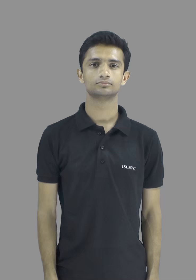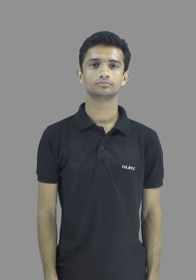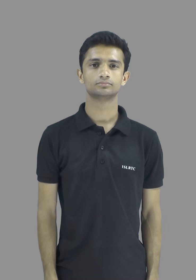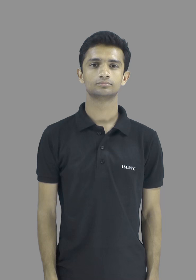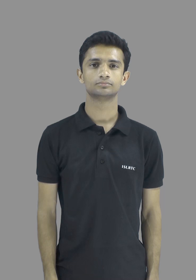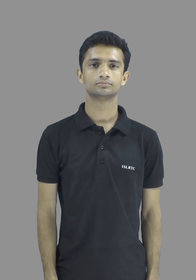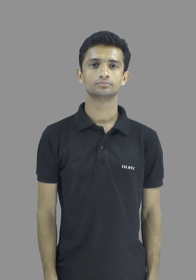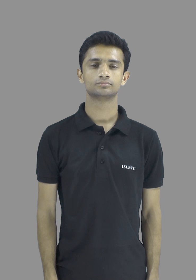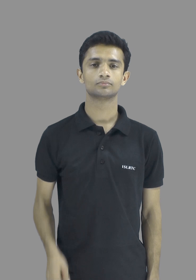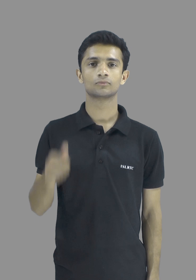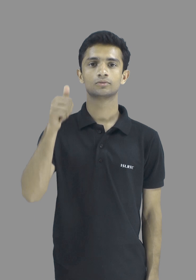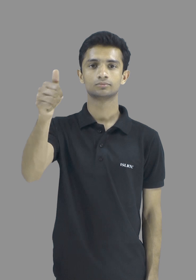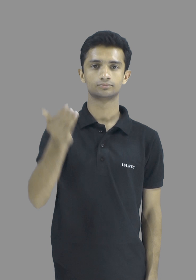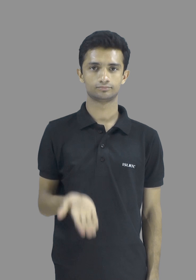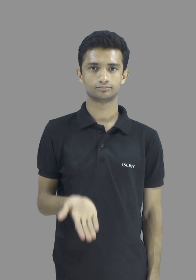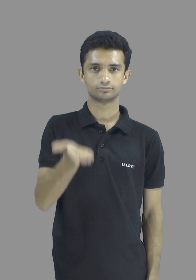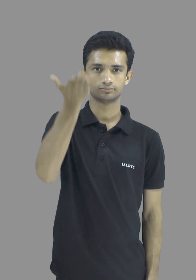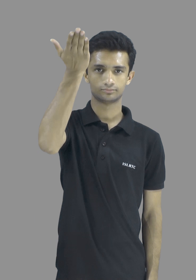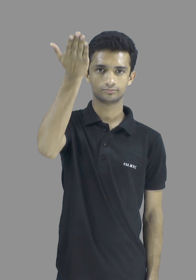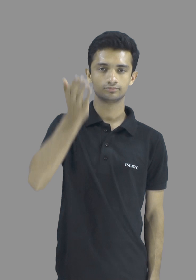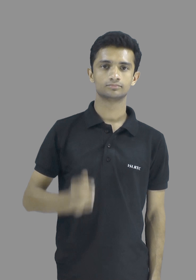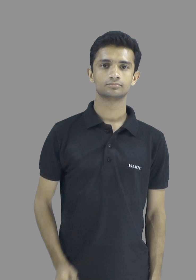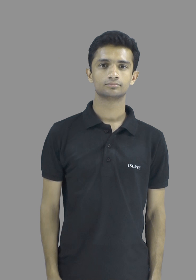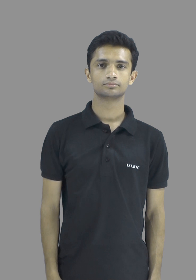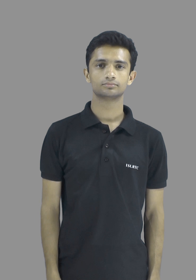Lift